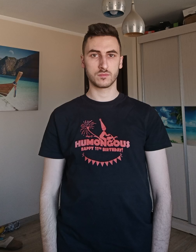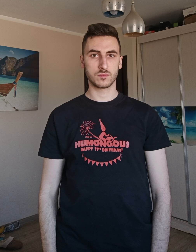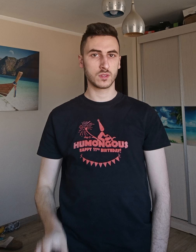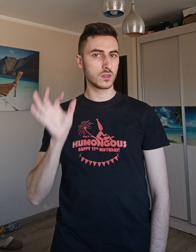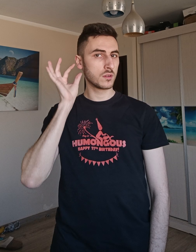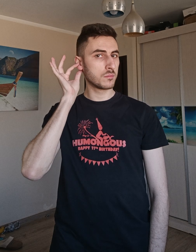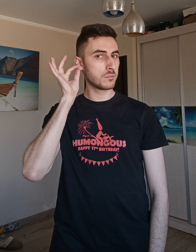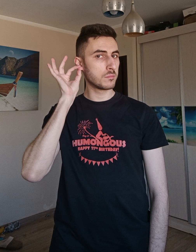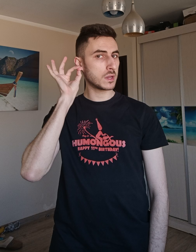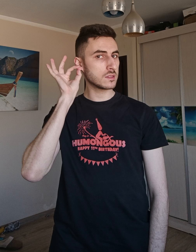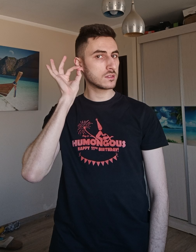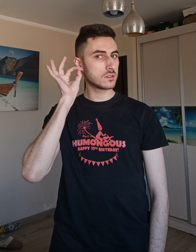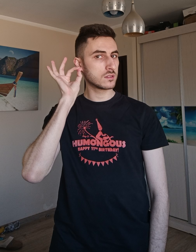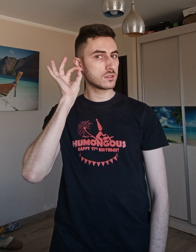בת